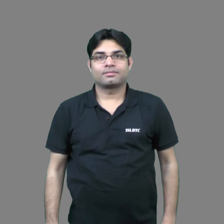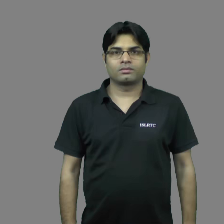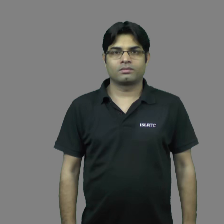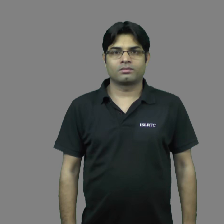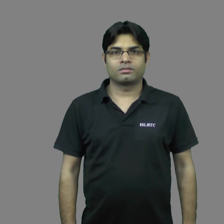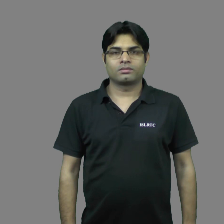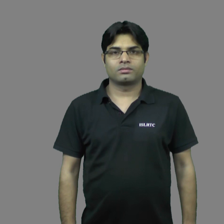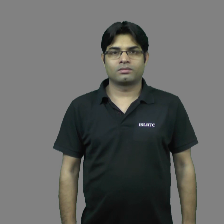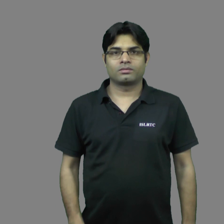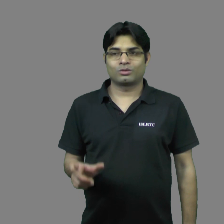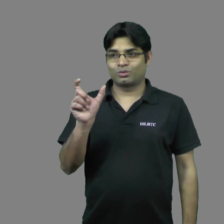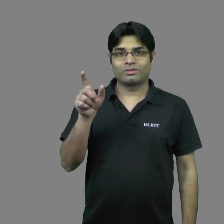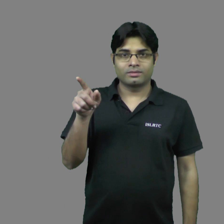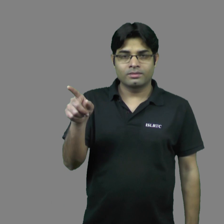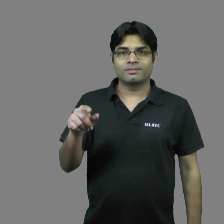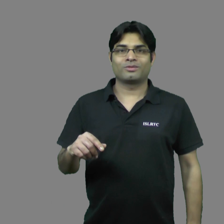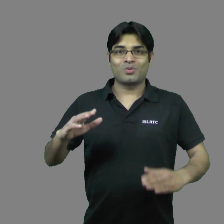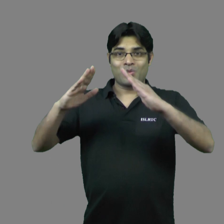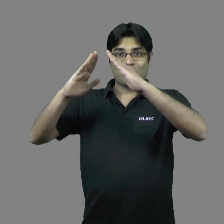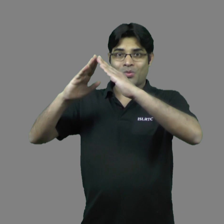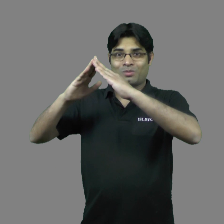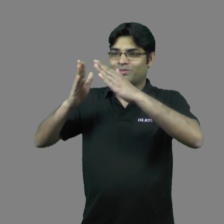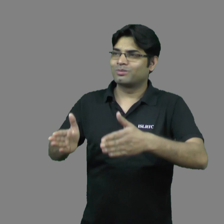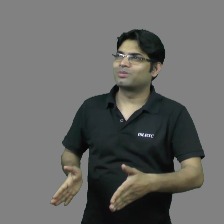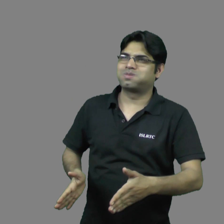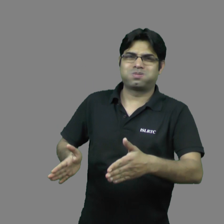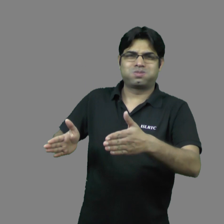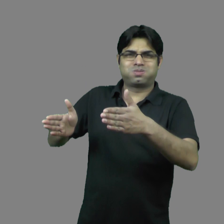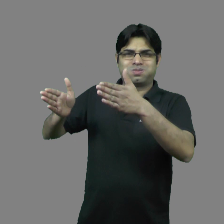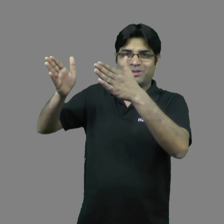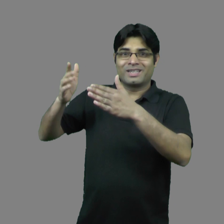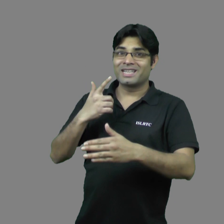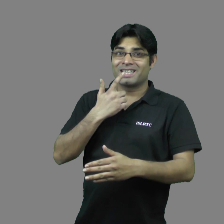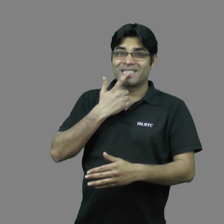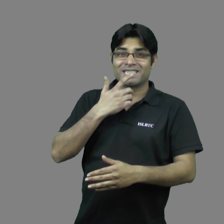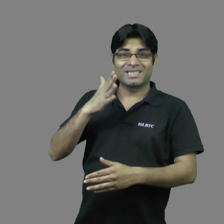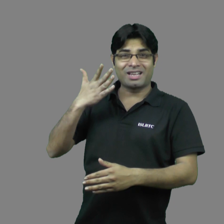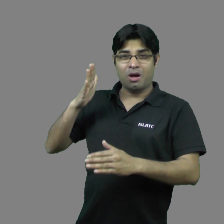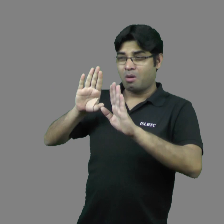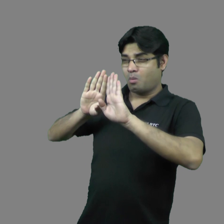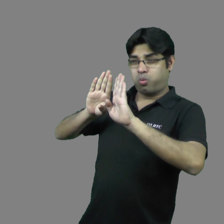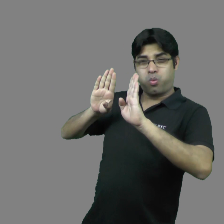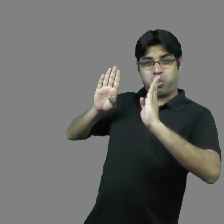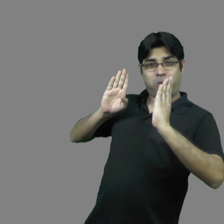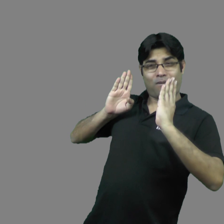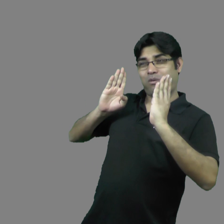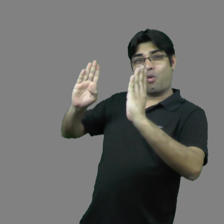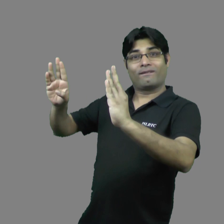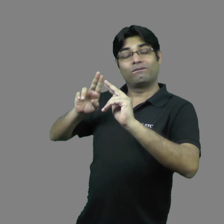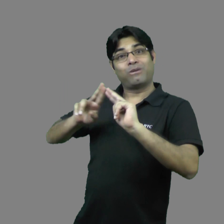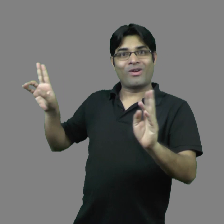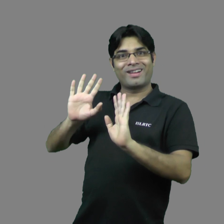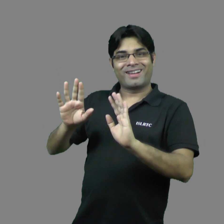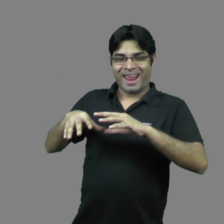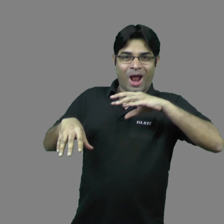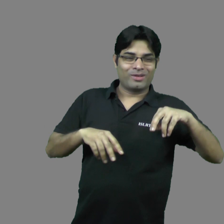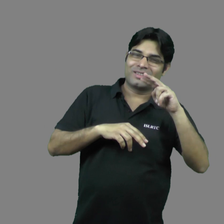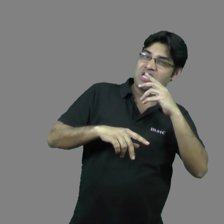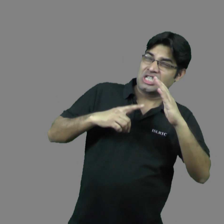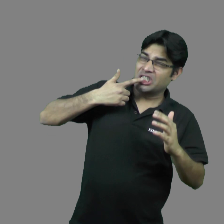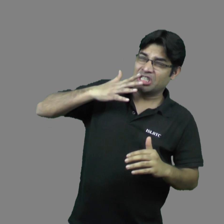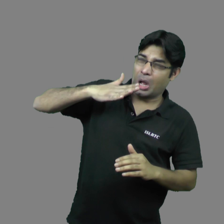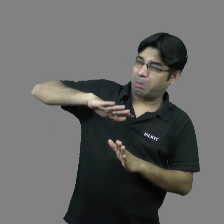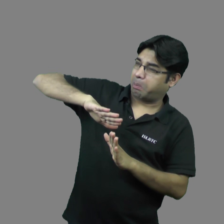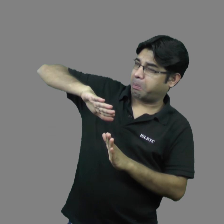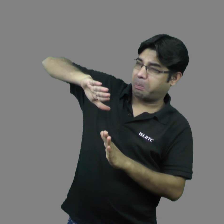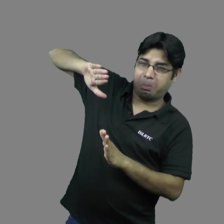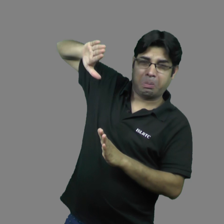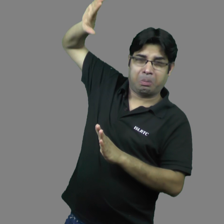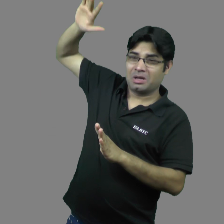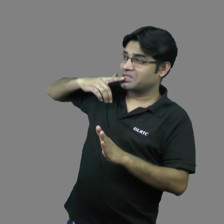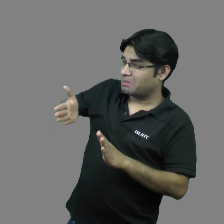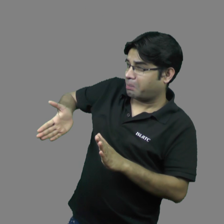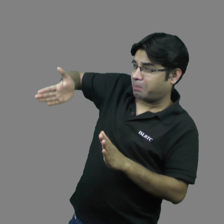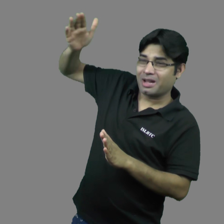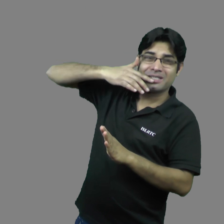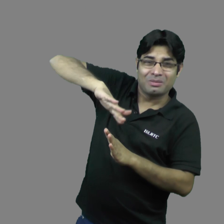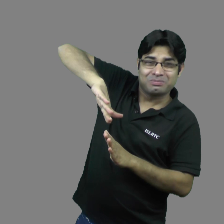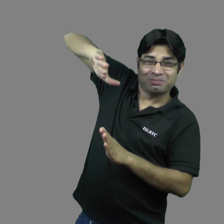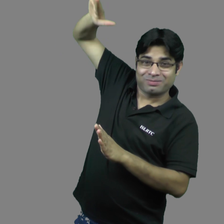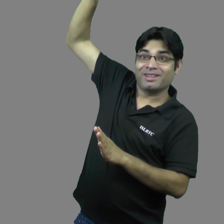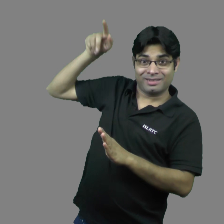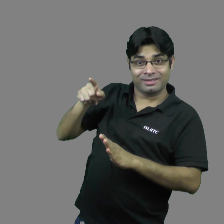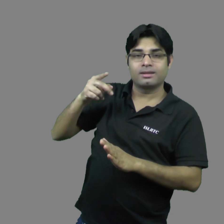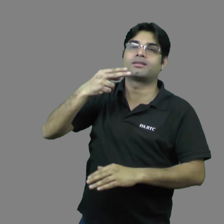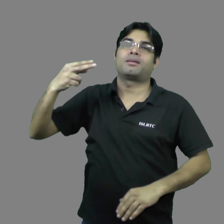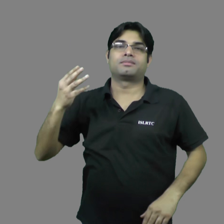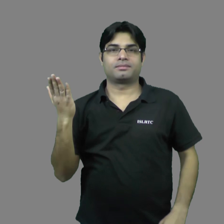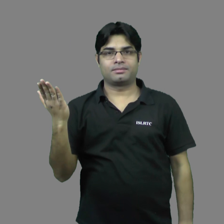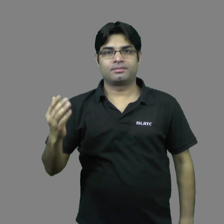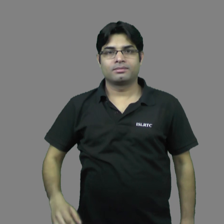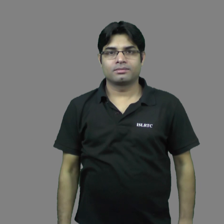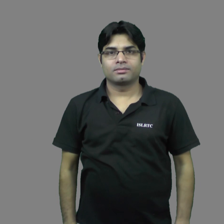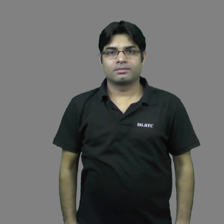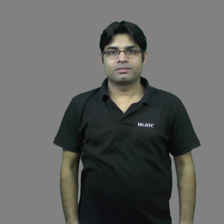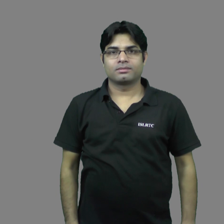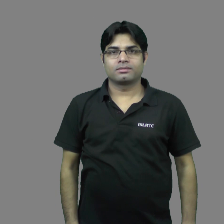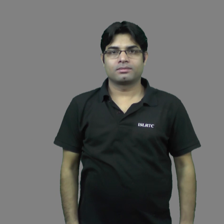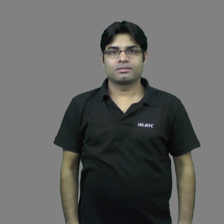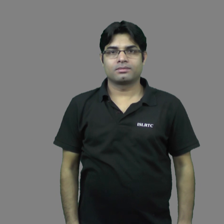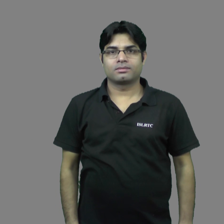Glossy Exterior